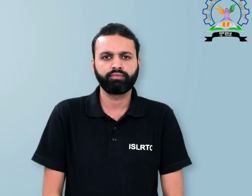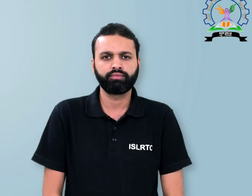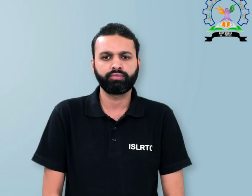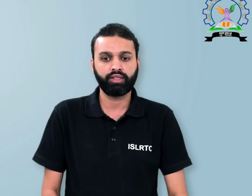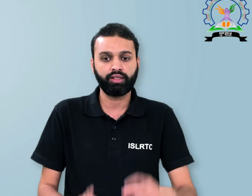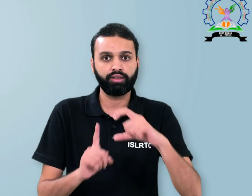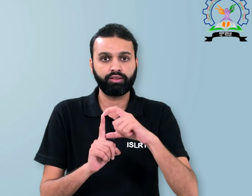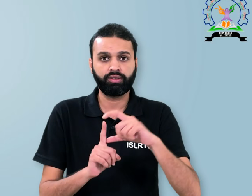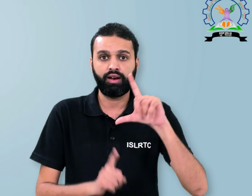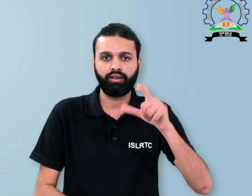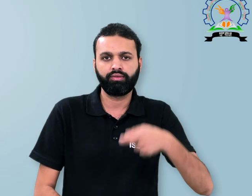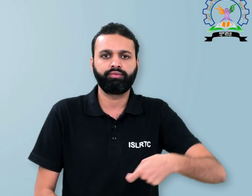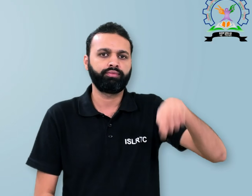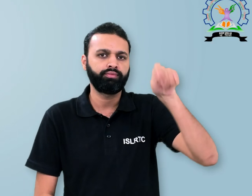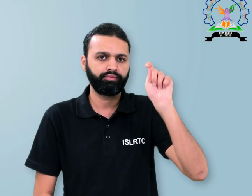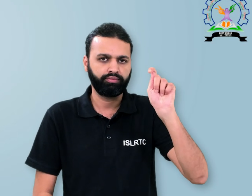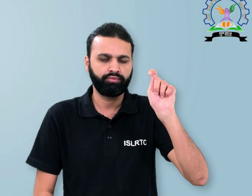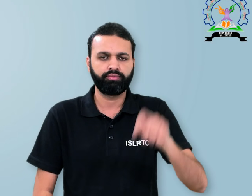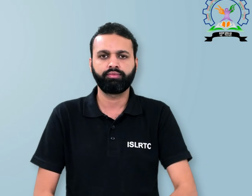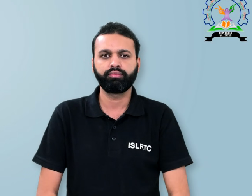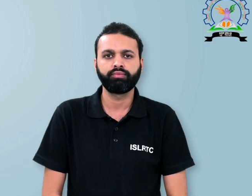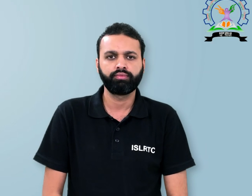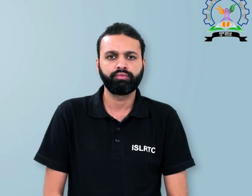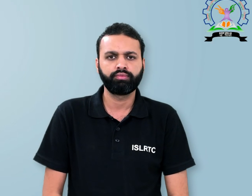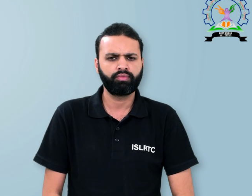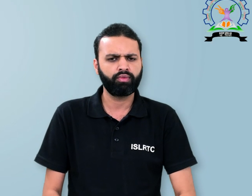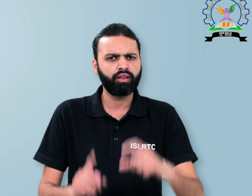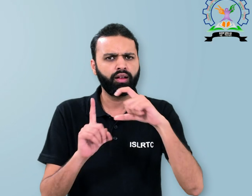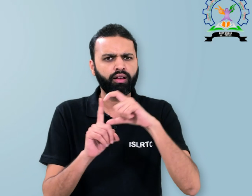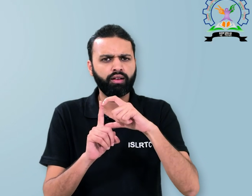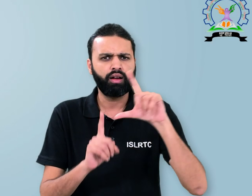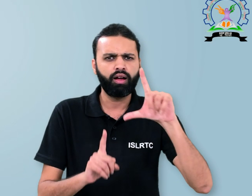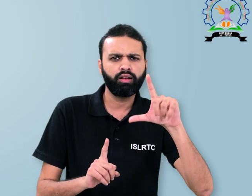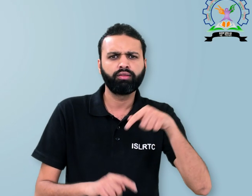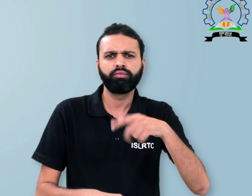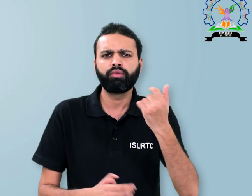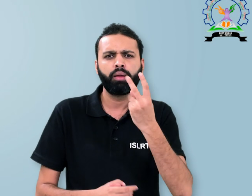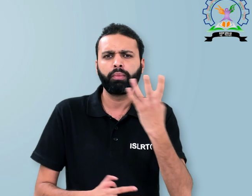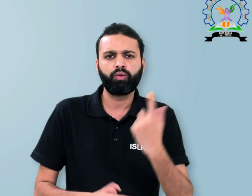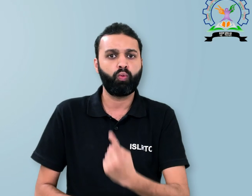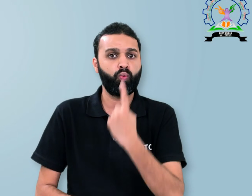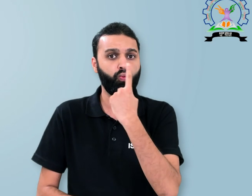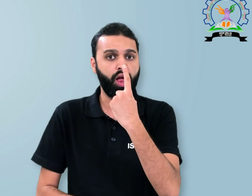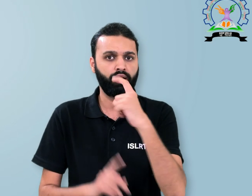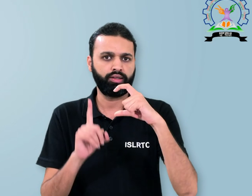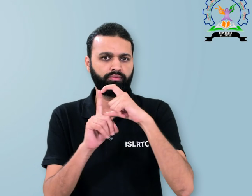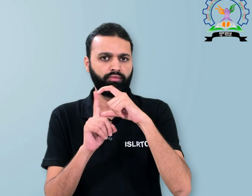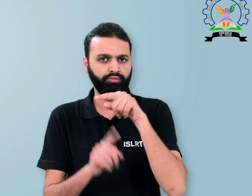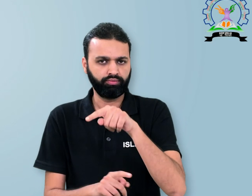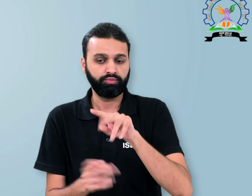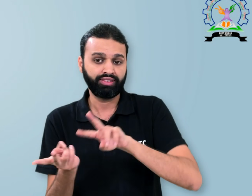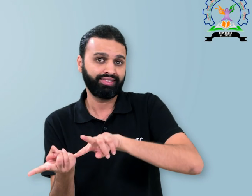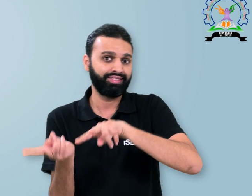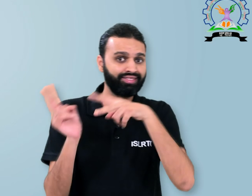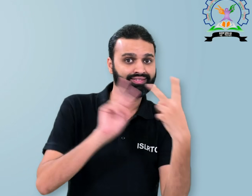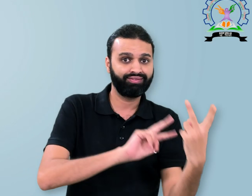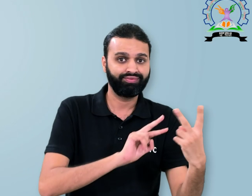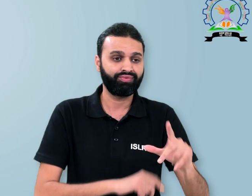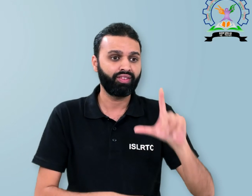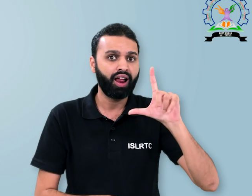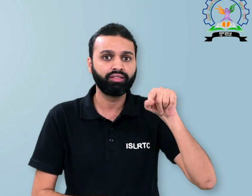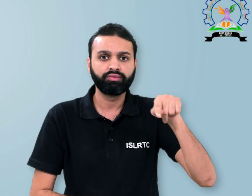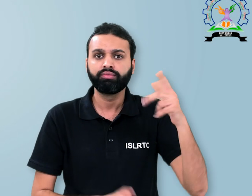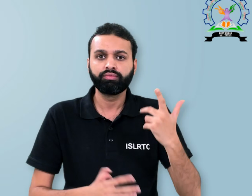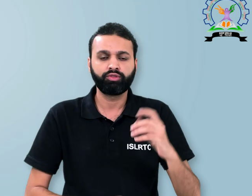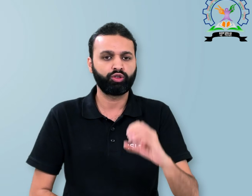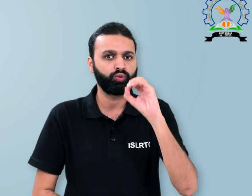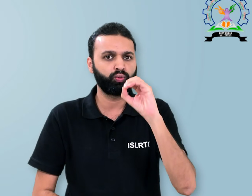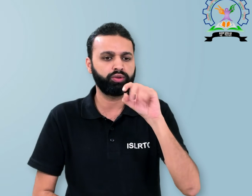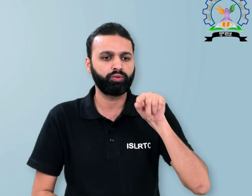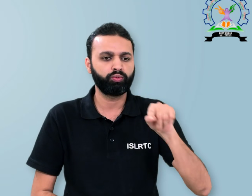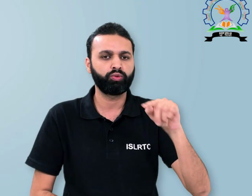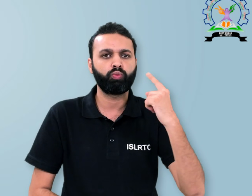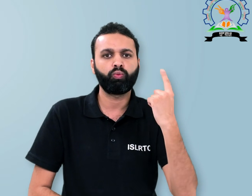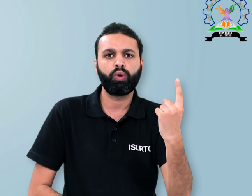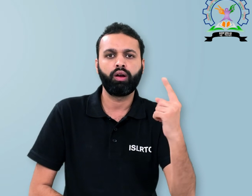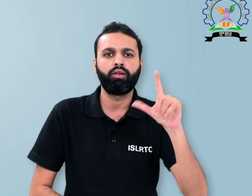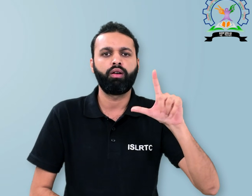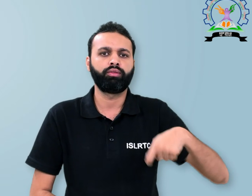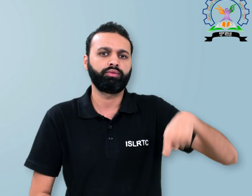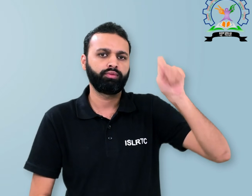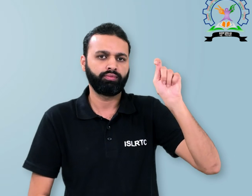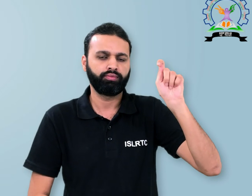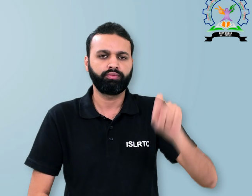Deci- Deci- is a prefix that denotes one-tenth (1/10) of the base unit. Example: 1 deciliter (dL) = 0.1 liters (L).